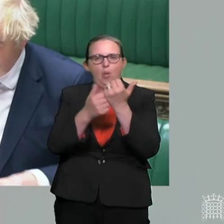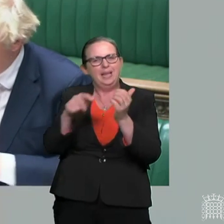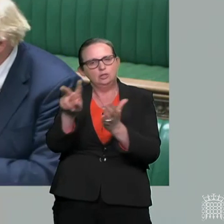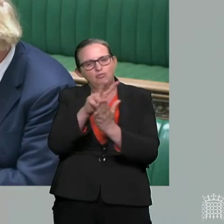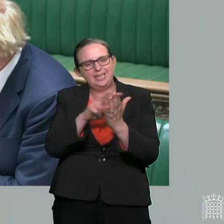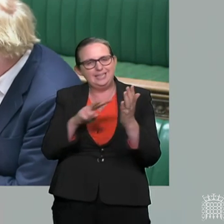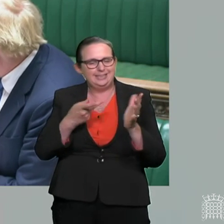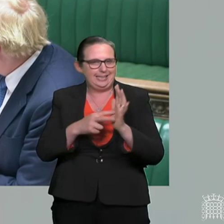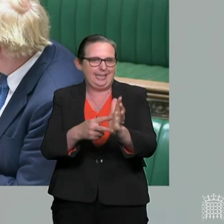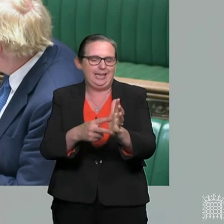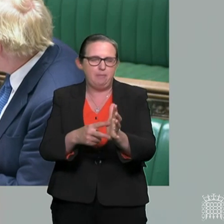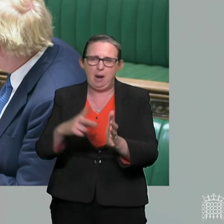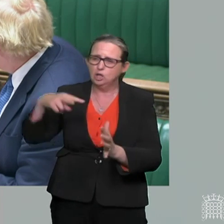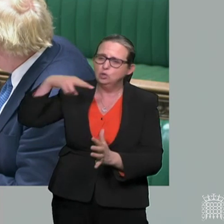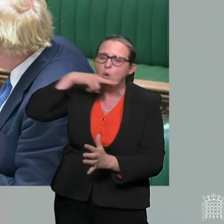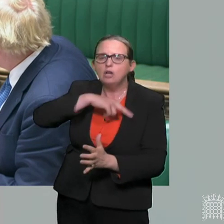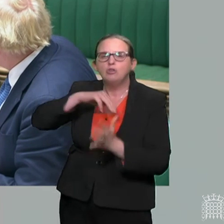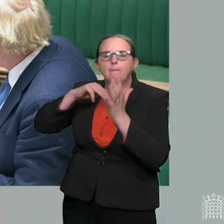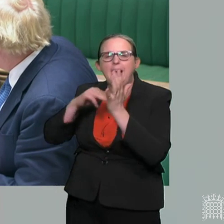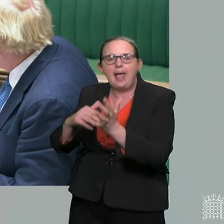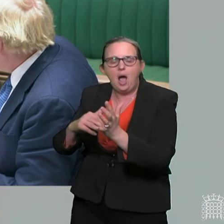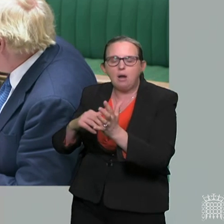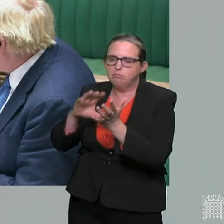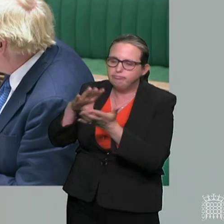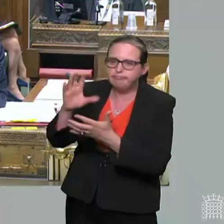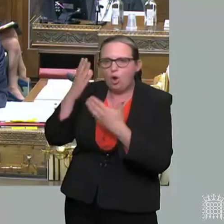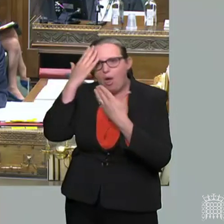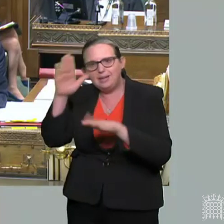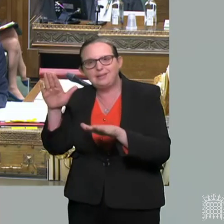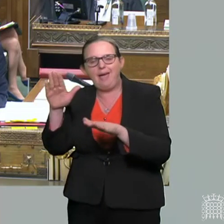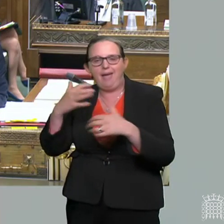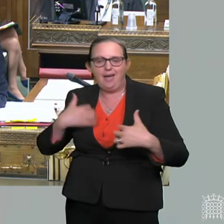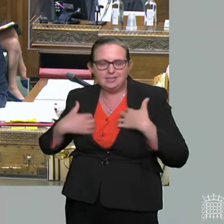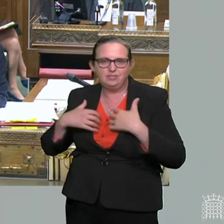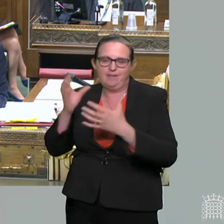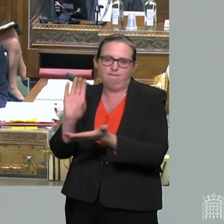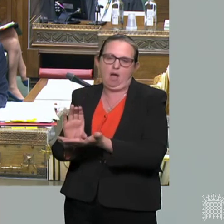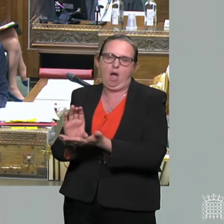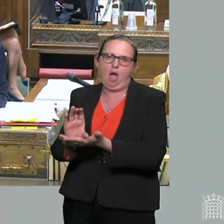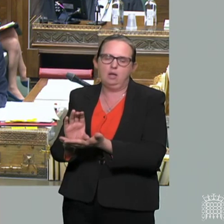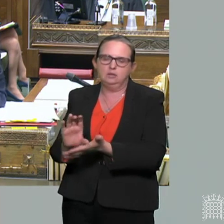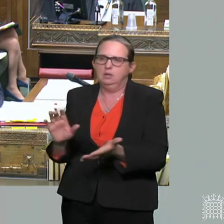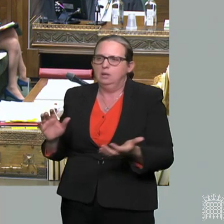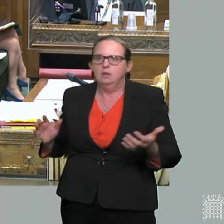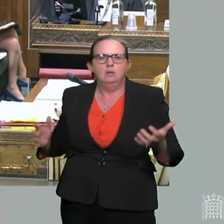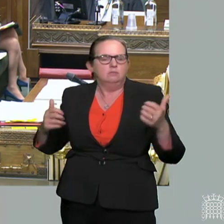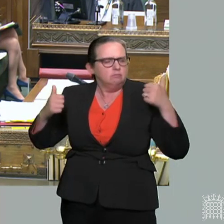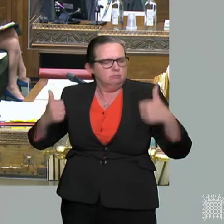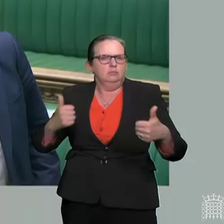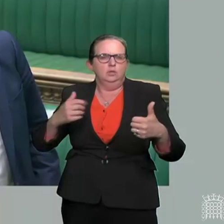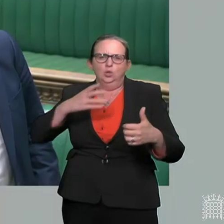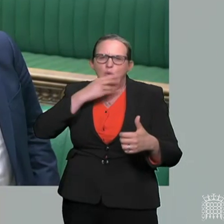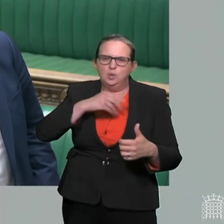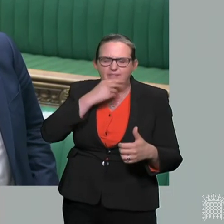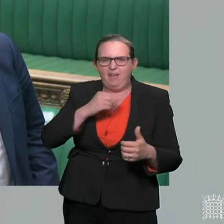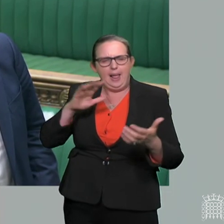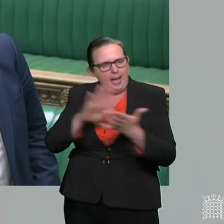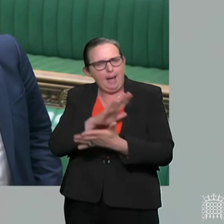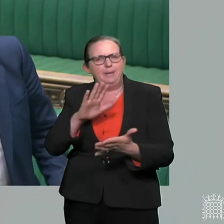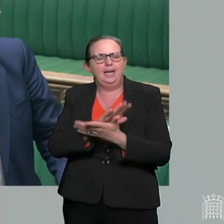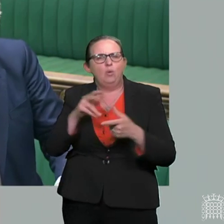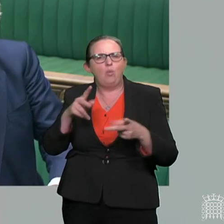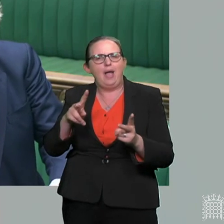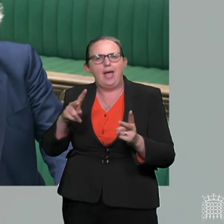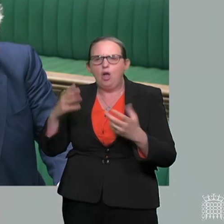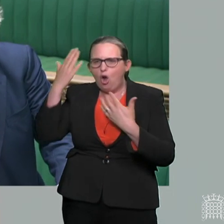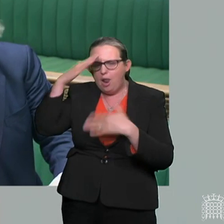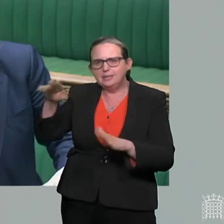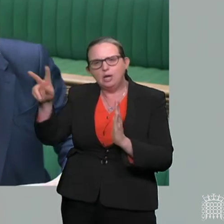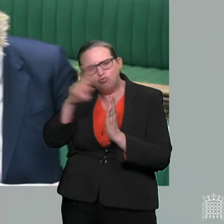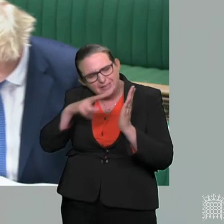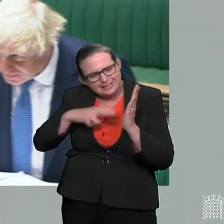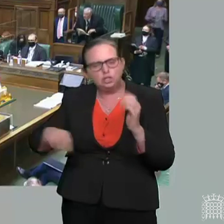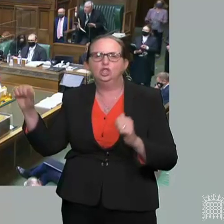But of course there is £200 million going into the holiday activities fund, and there could not be a better, more useful, happier way of occupying your time on holiday than reading a good book.